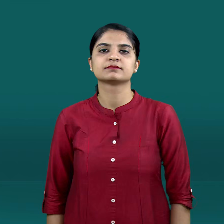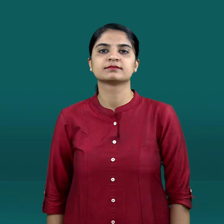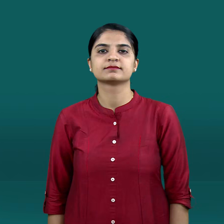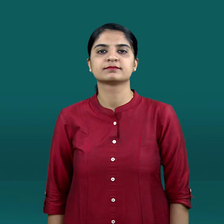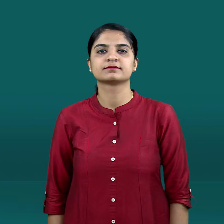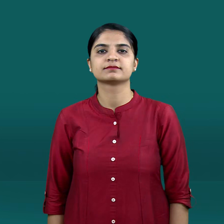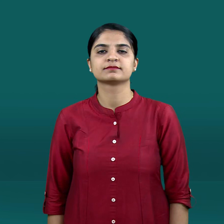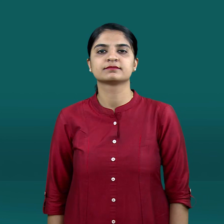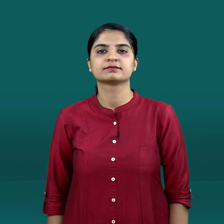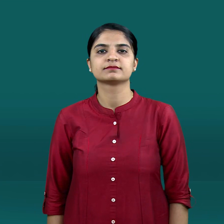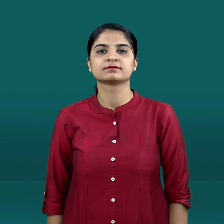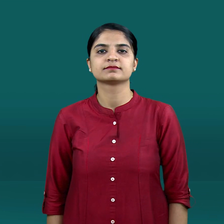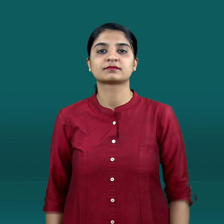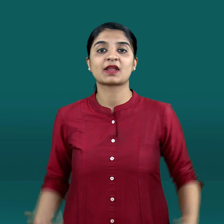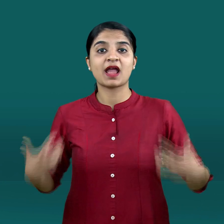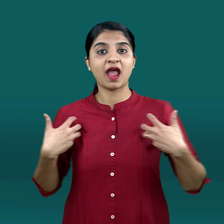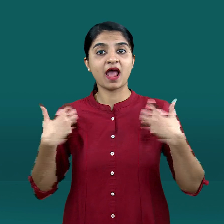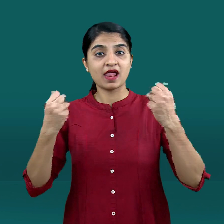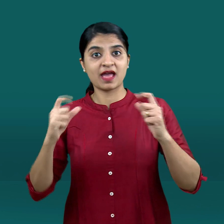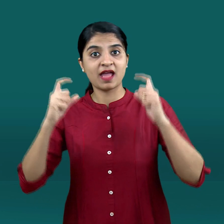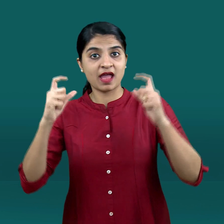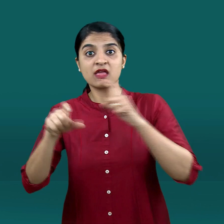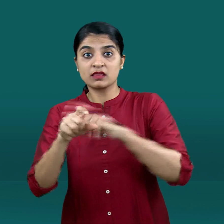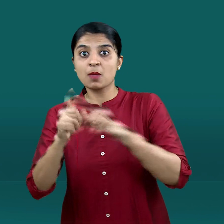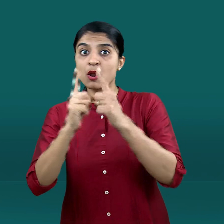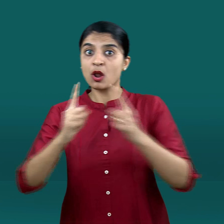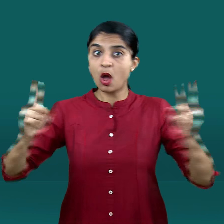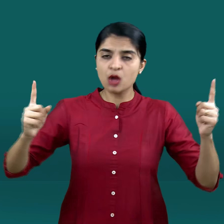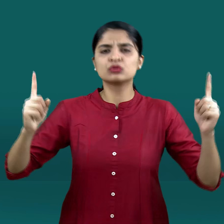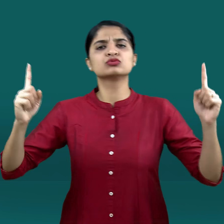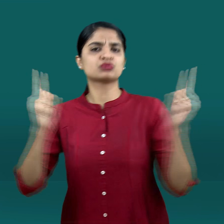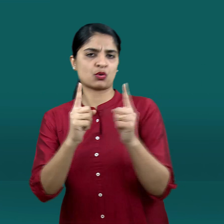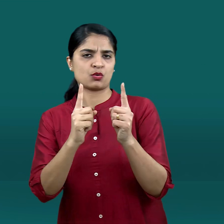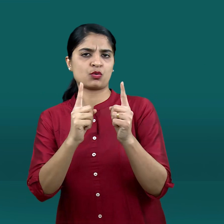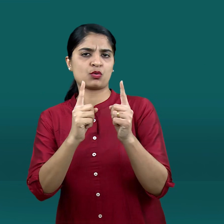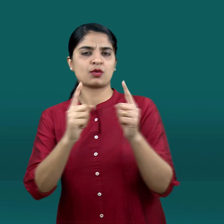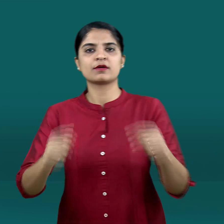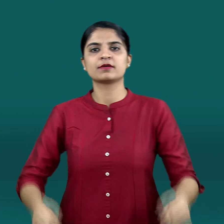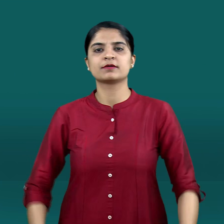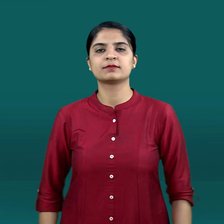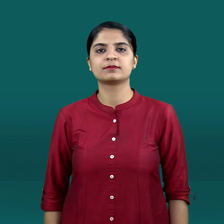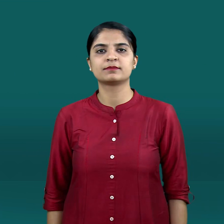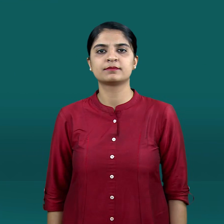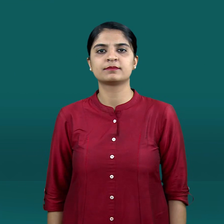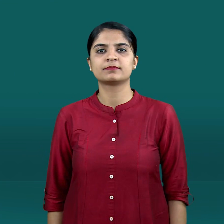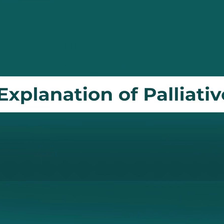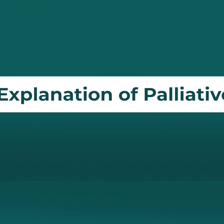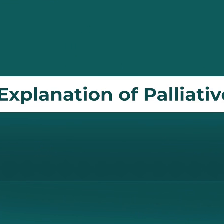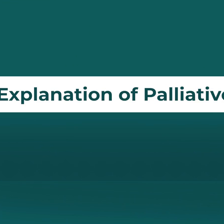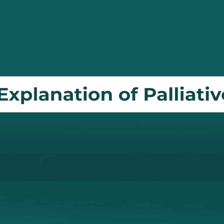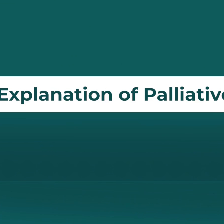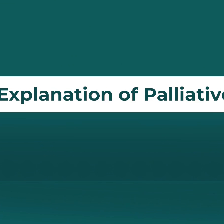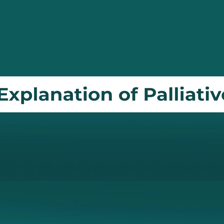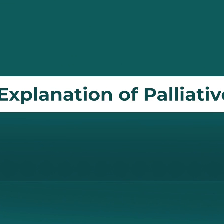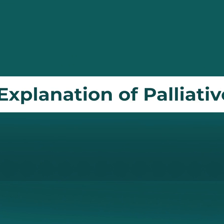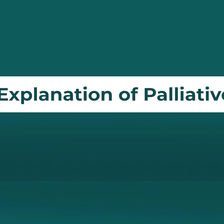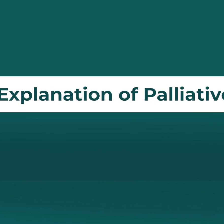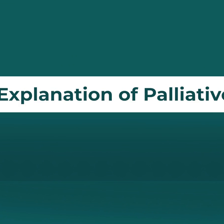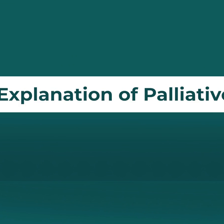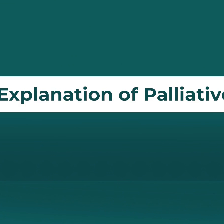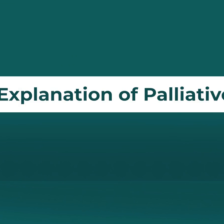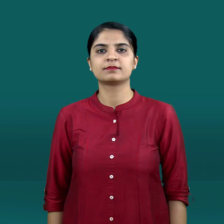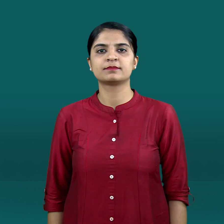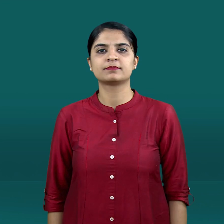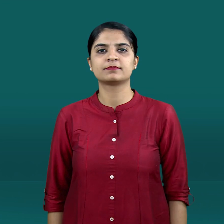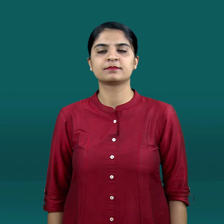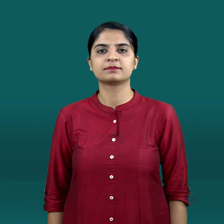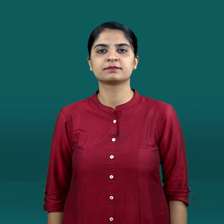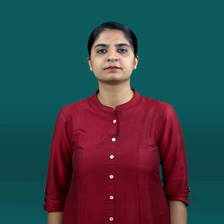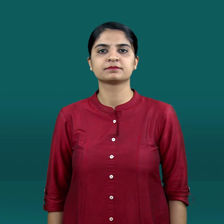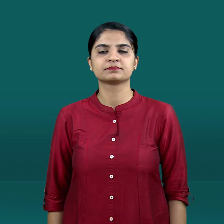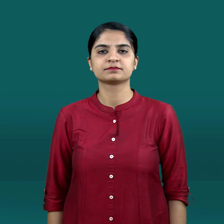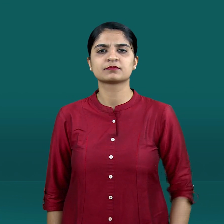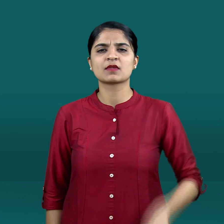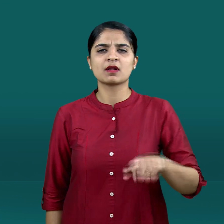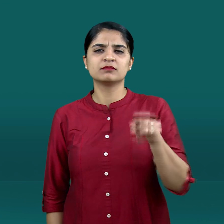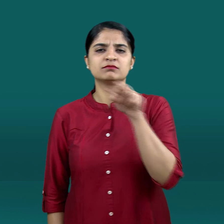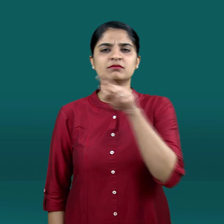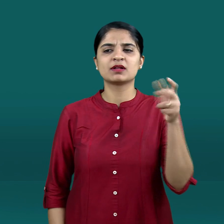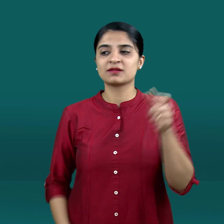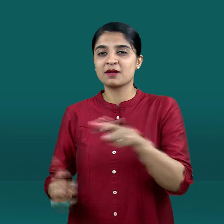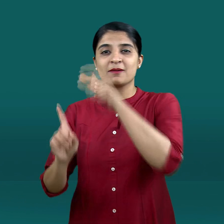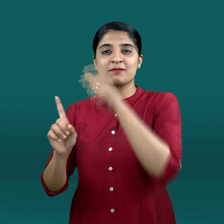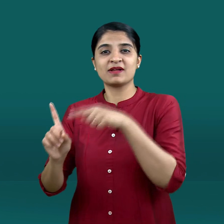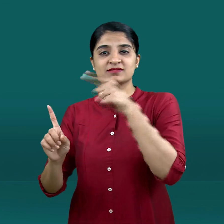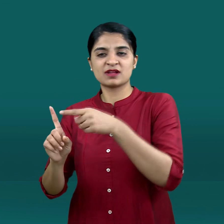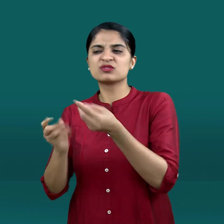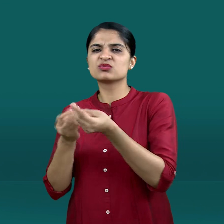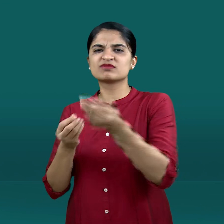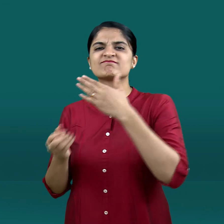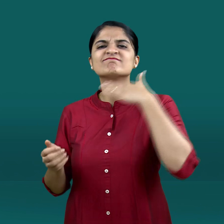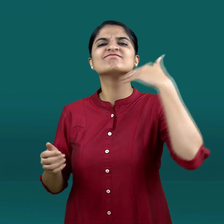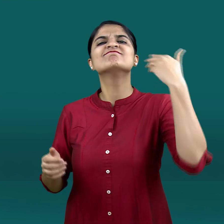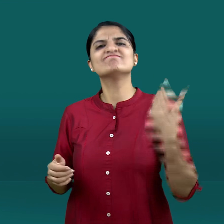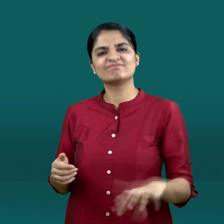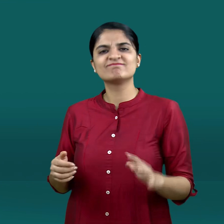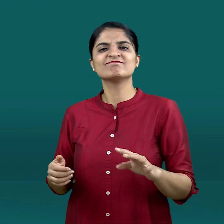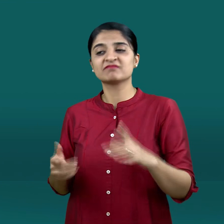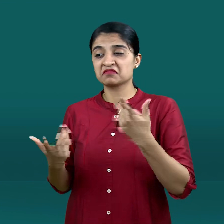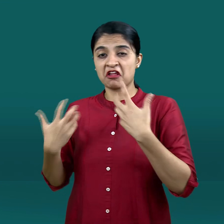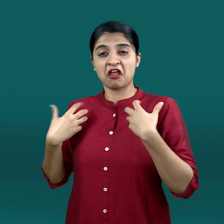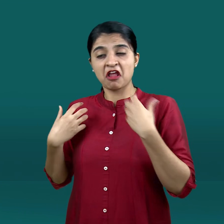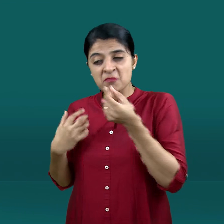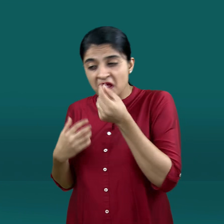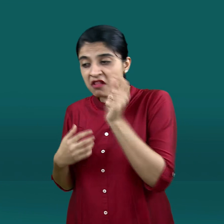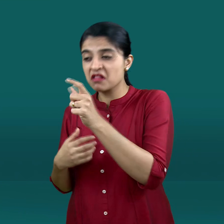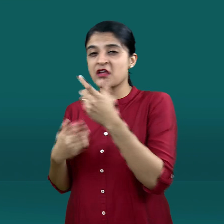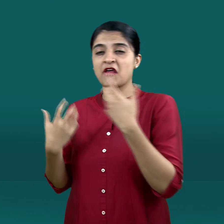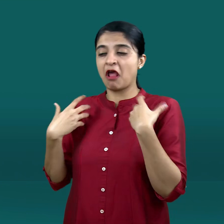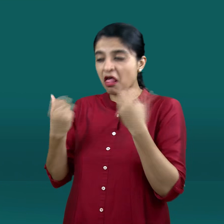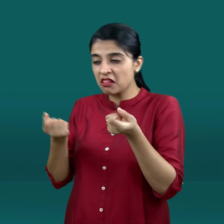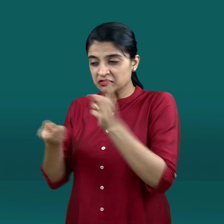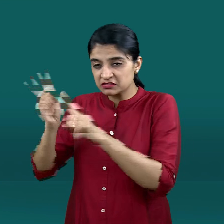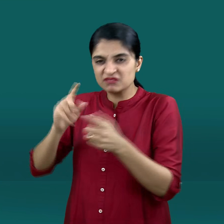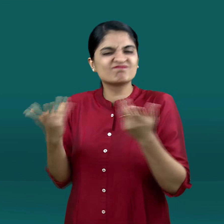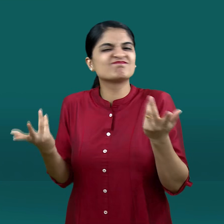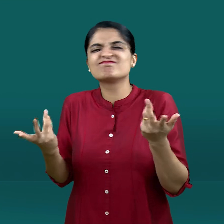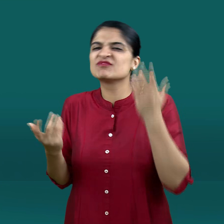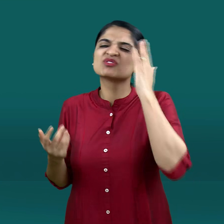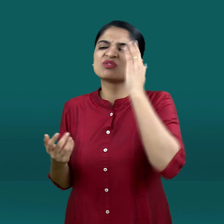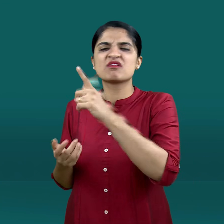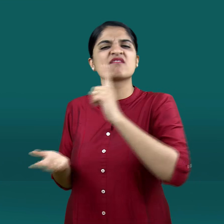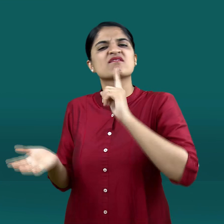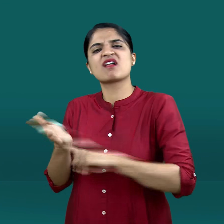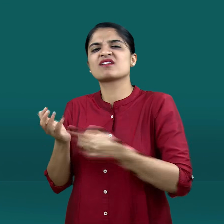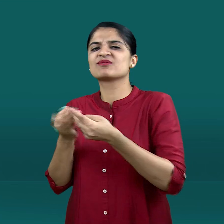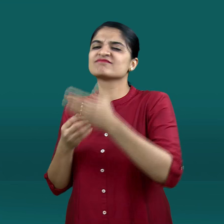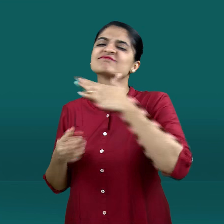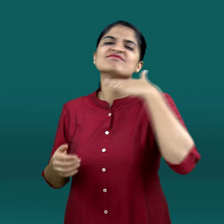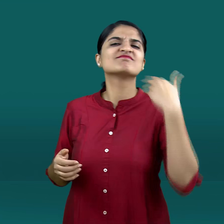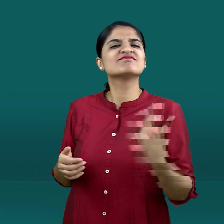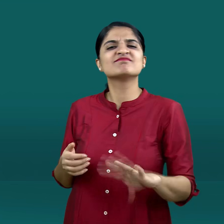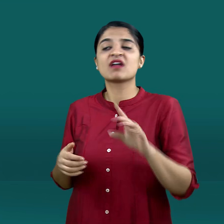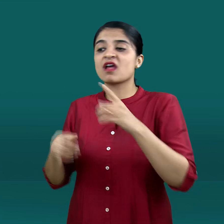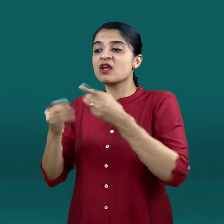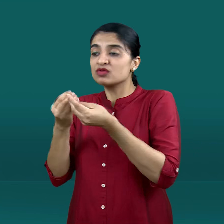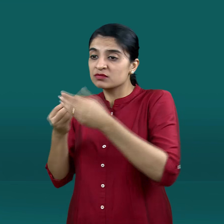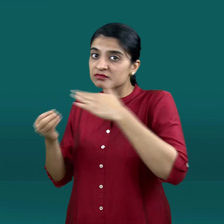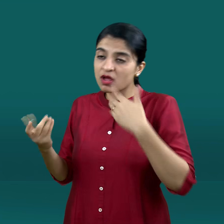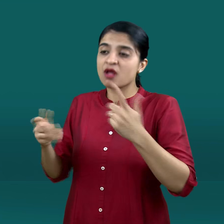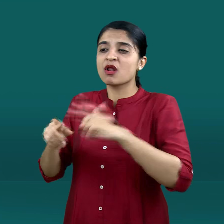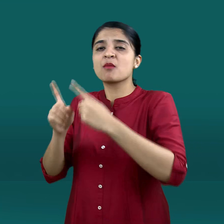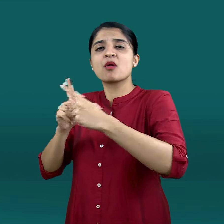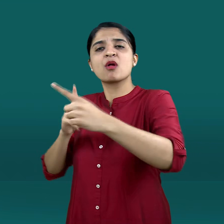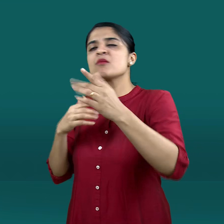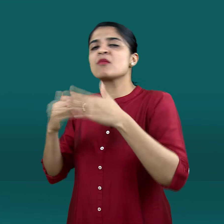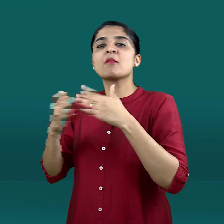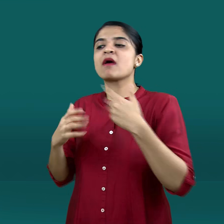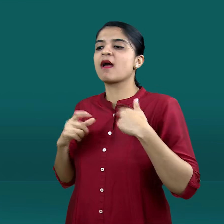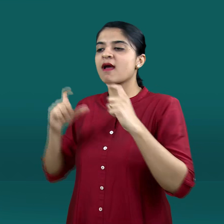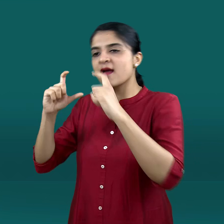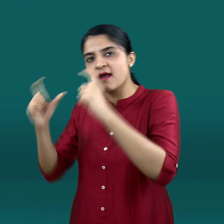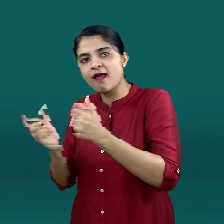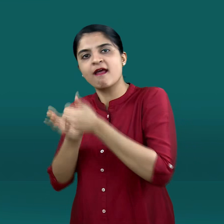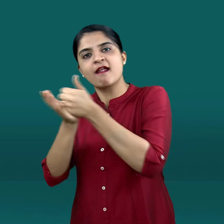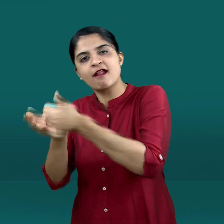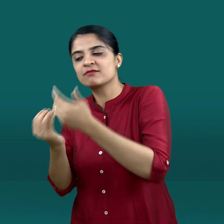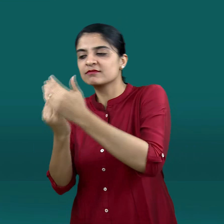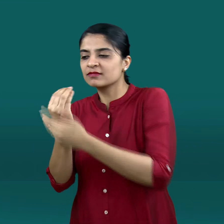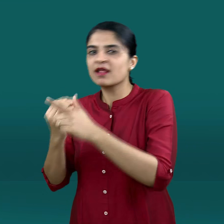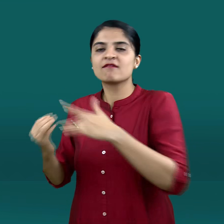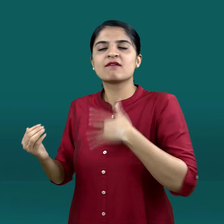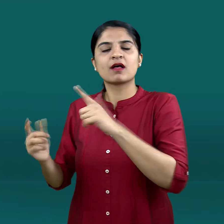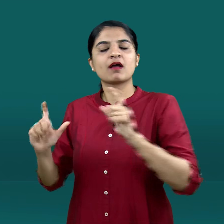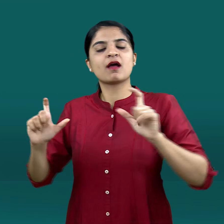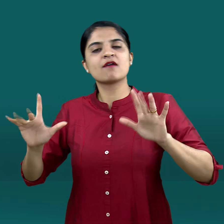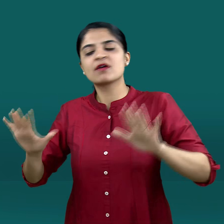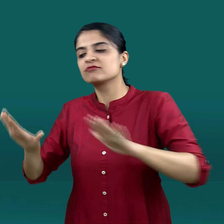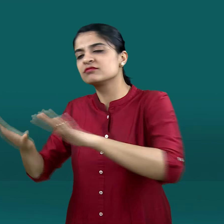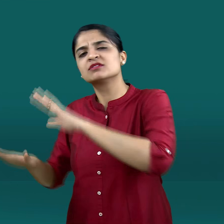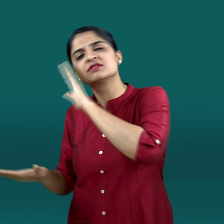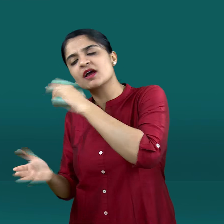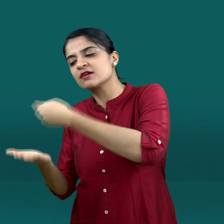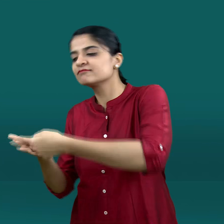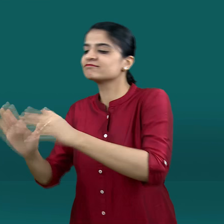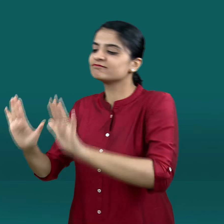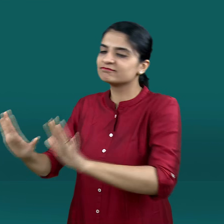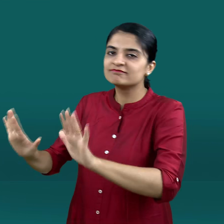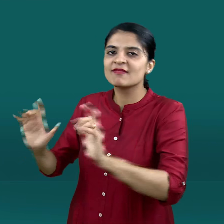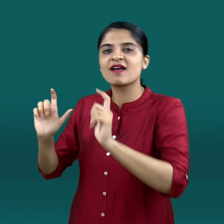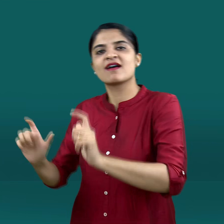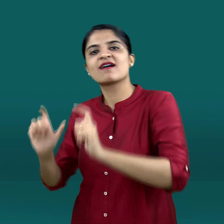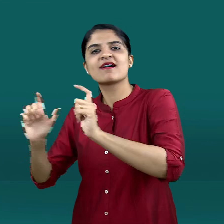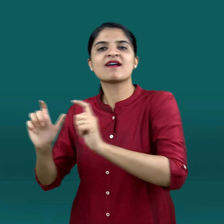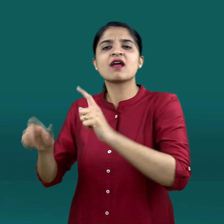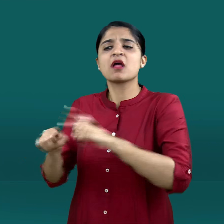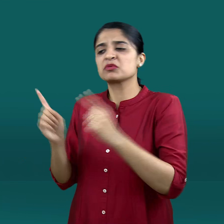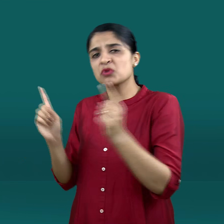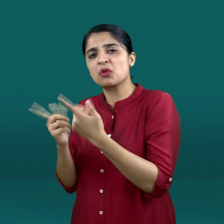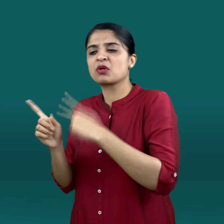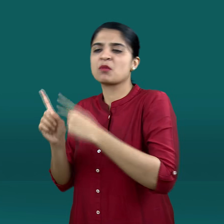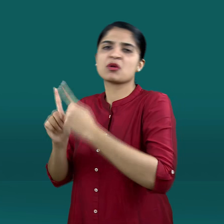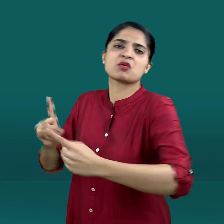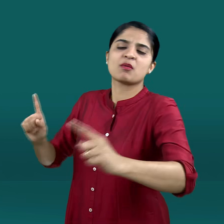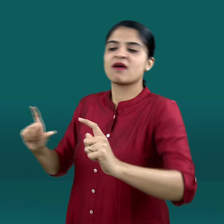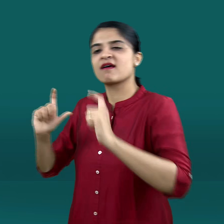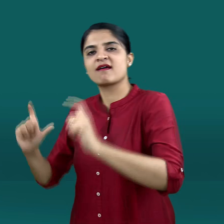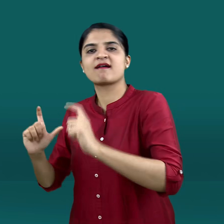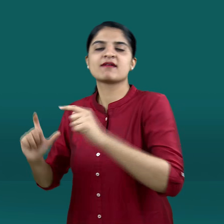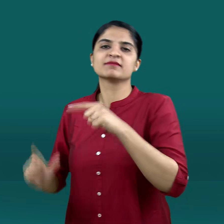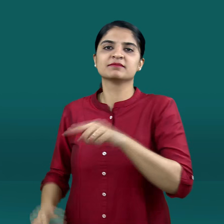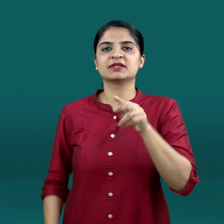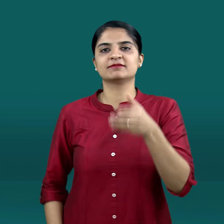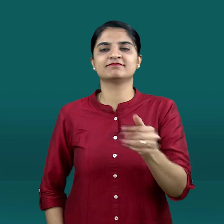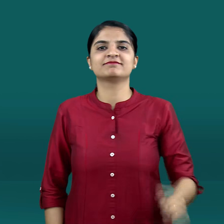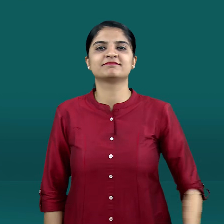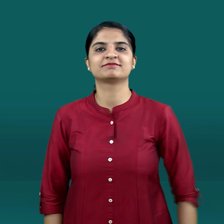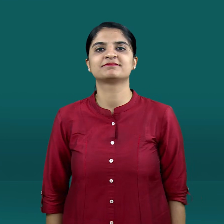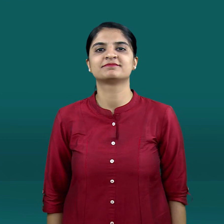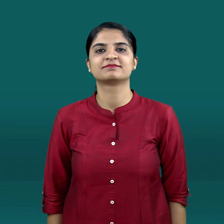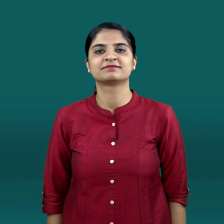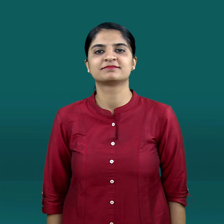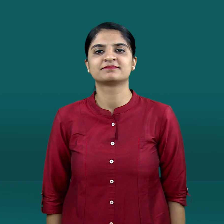Palliative care and Hospice care